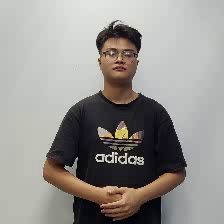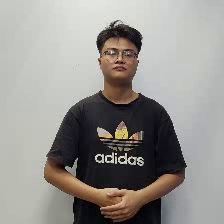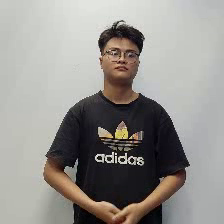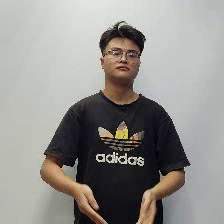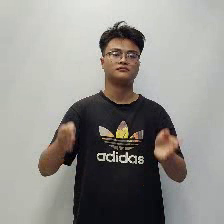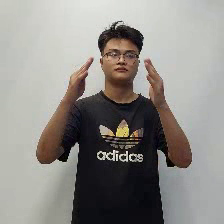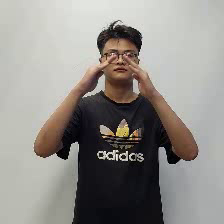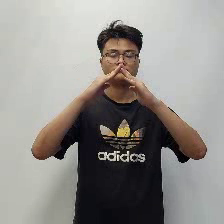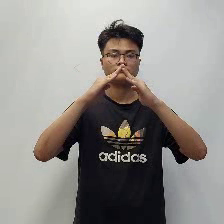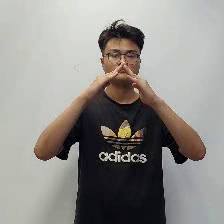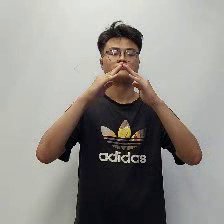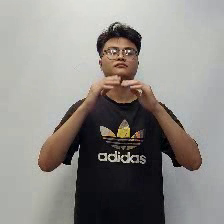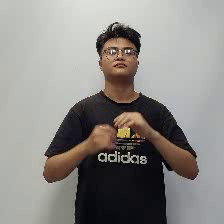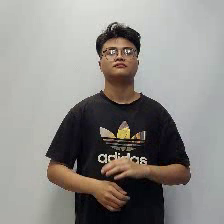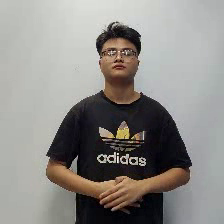Nhà